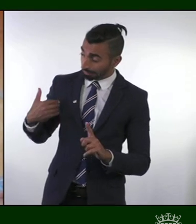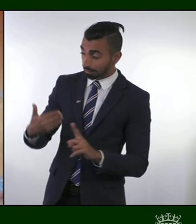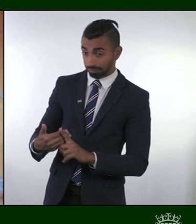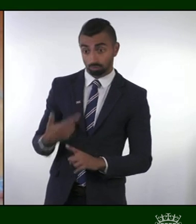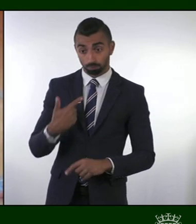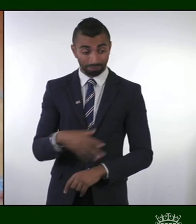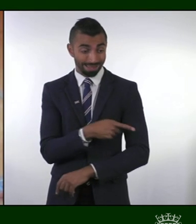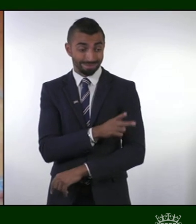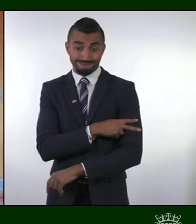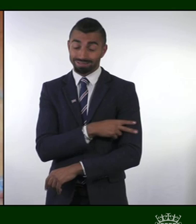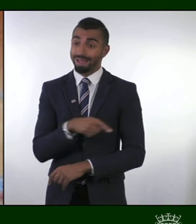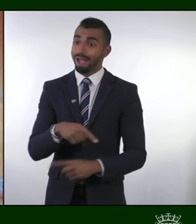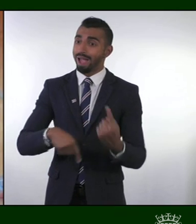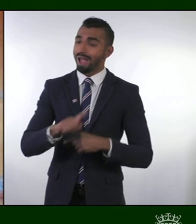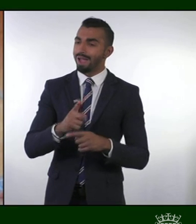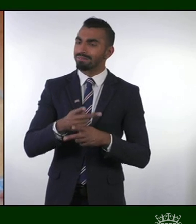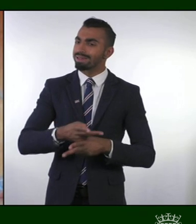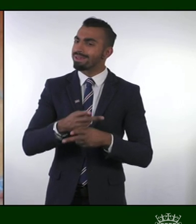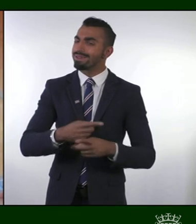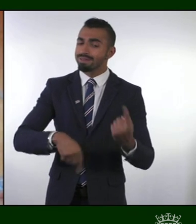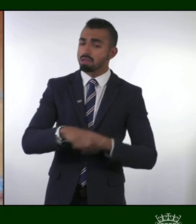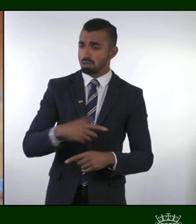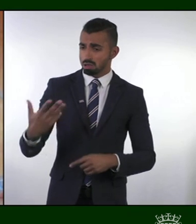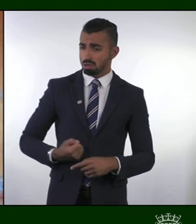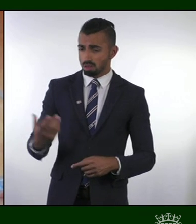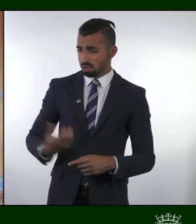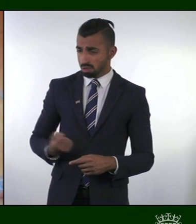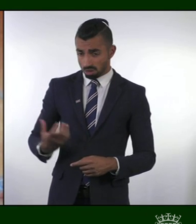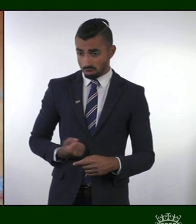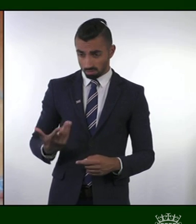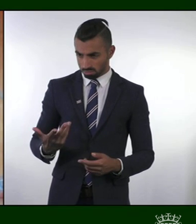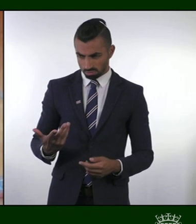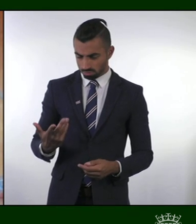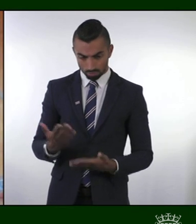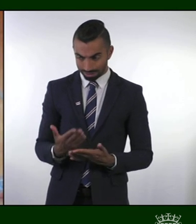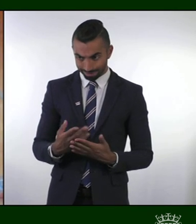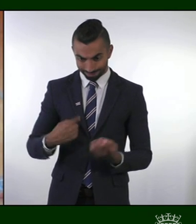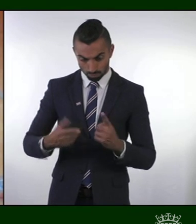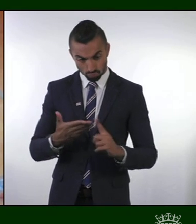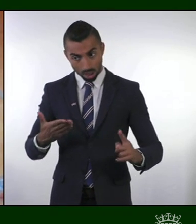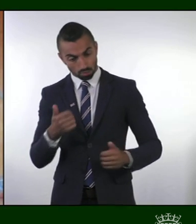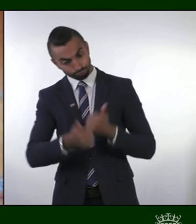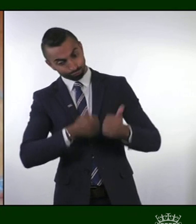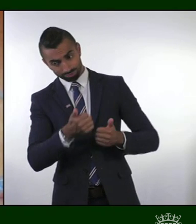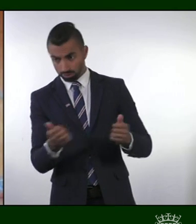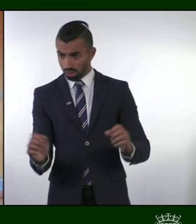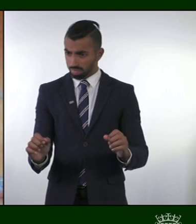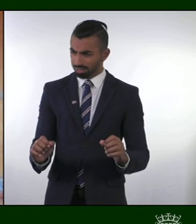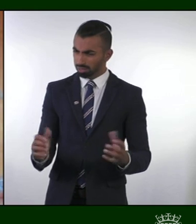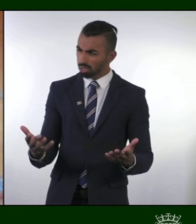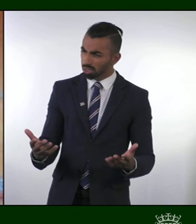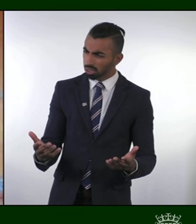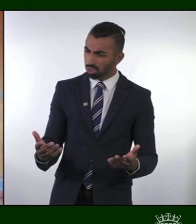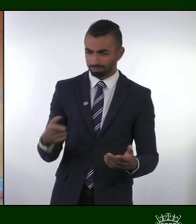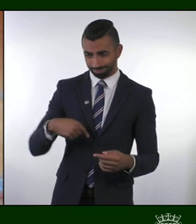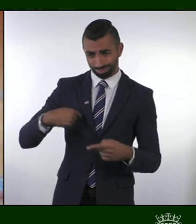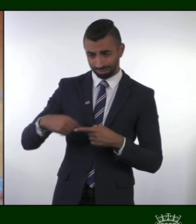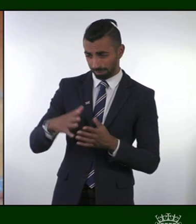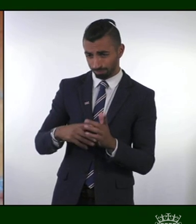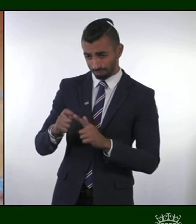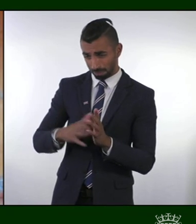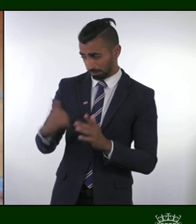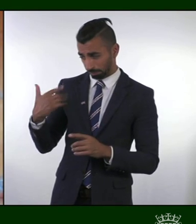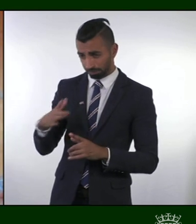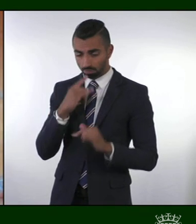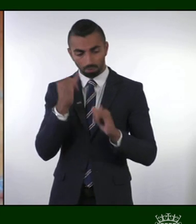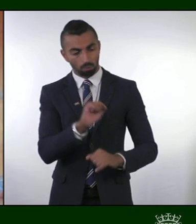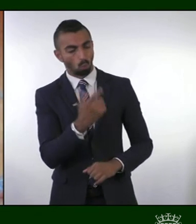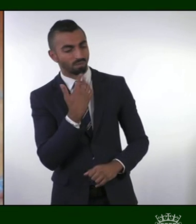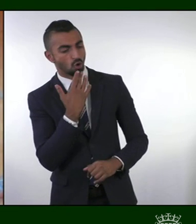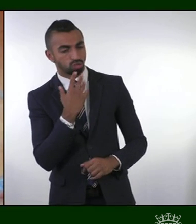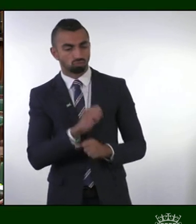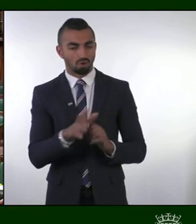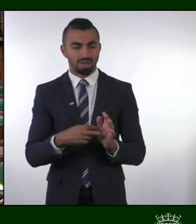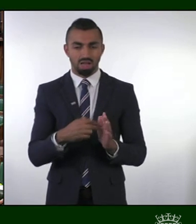Rather than blaming care staff, as the Government have done this week, will the Chancellor commit himself to showing them some parity of esteem with NHS staff and pay them a real living wage of £10 an hour?